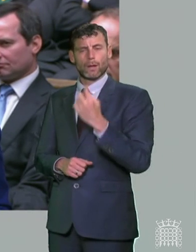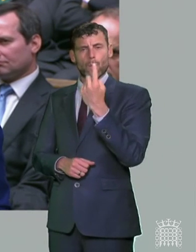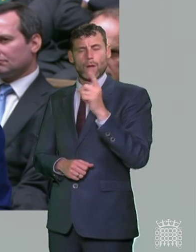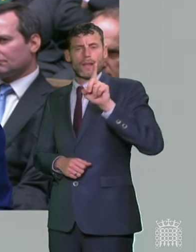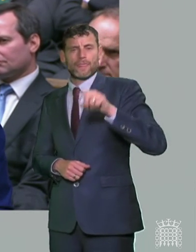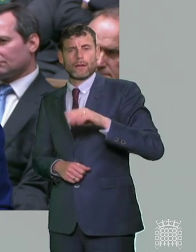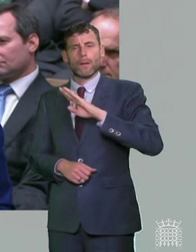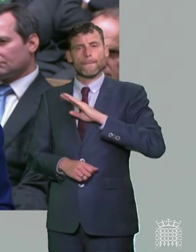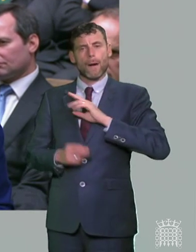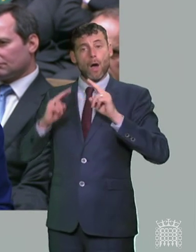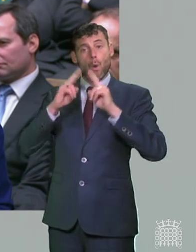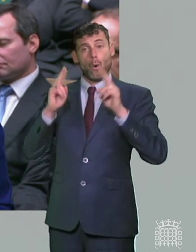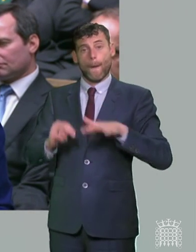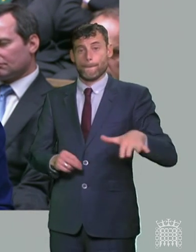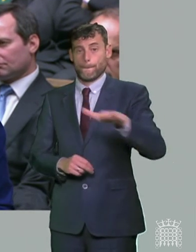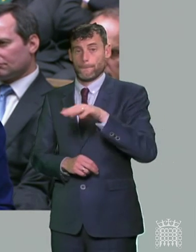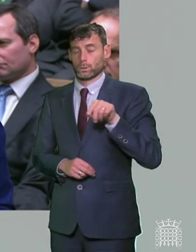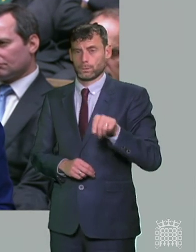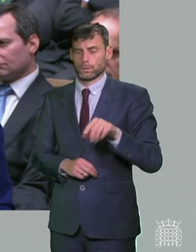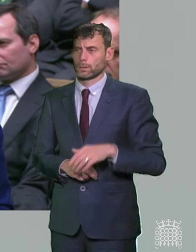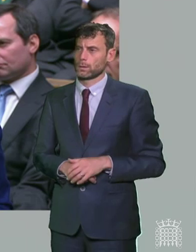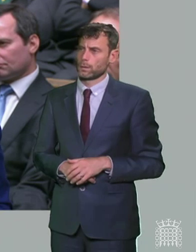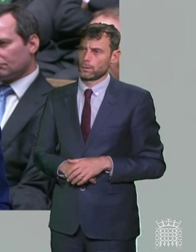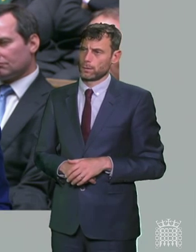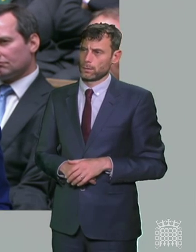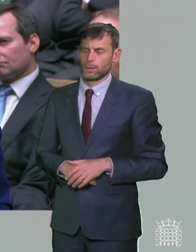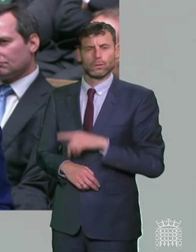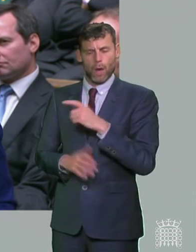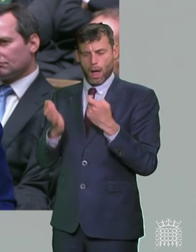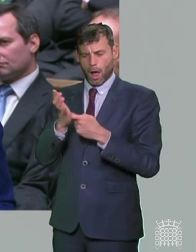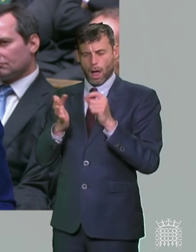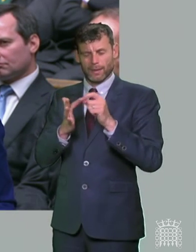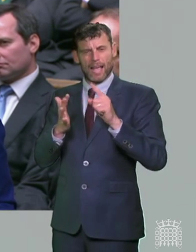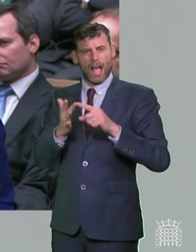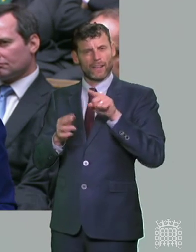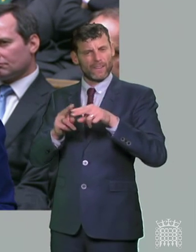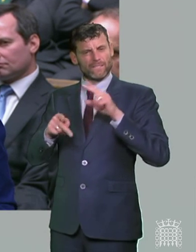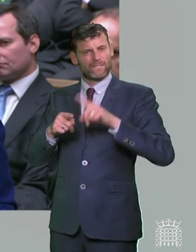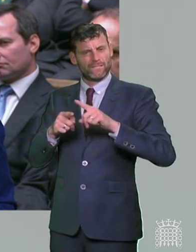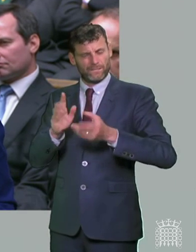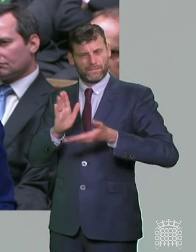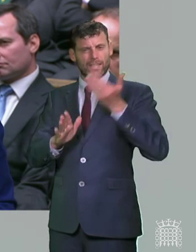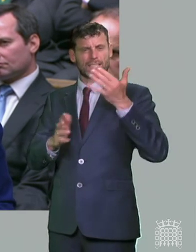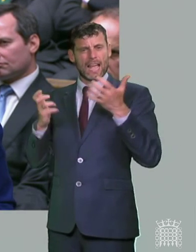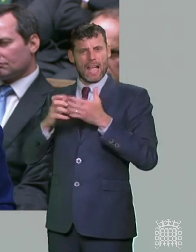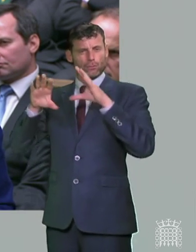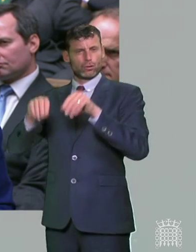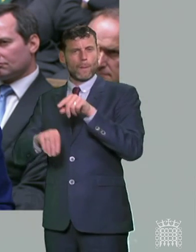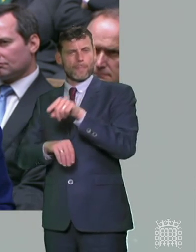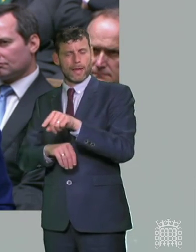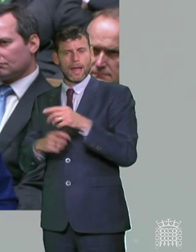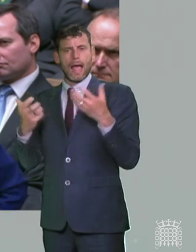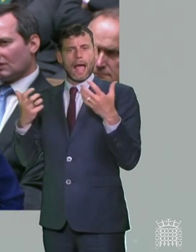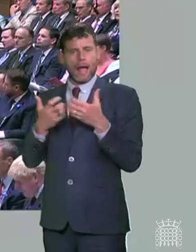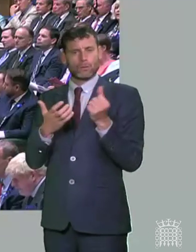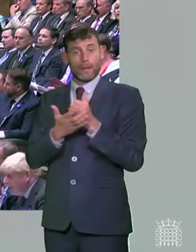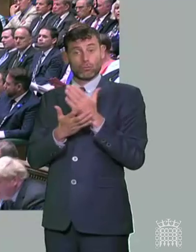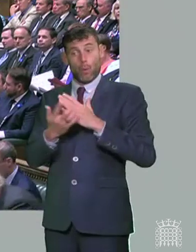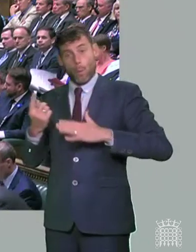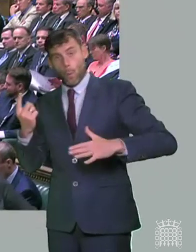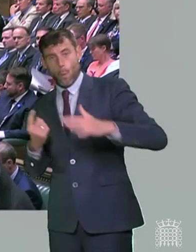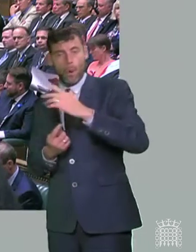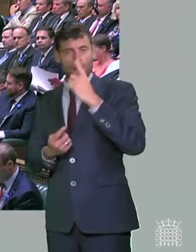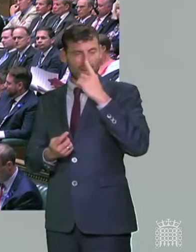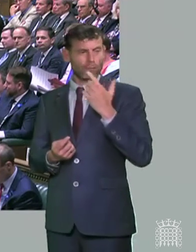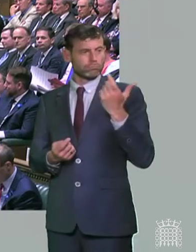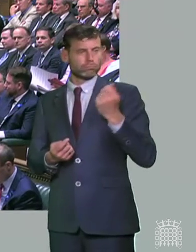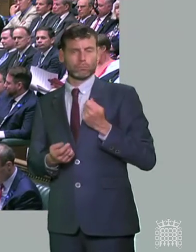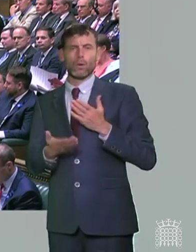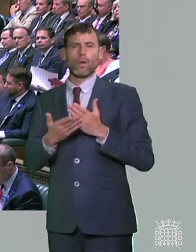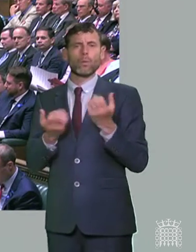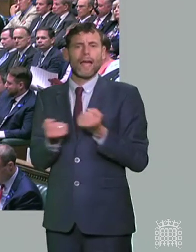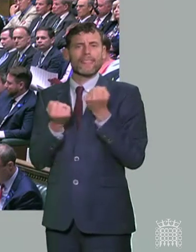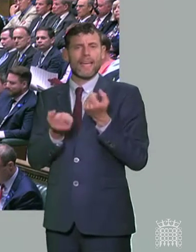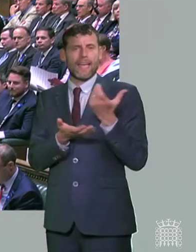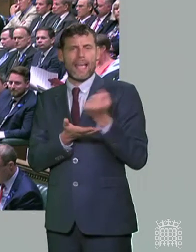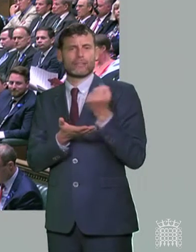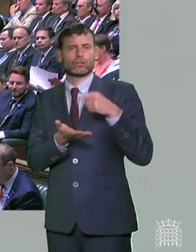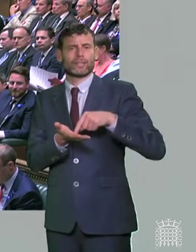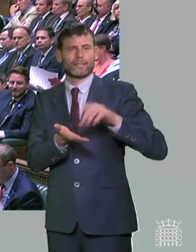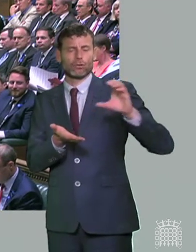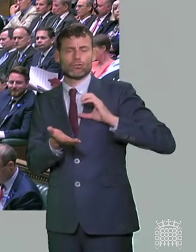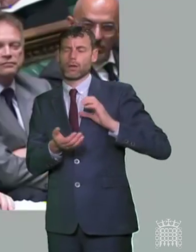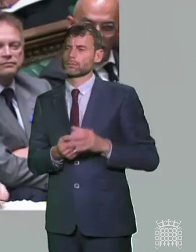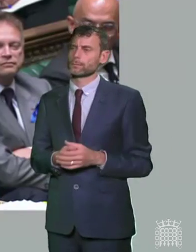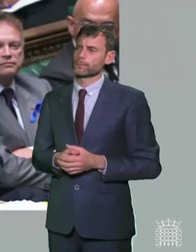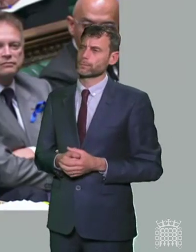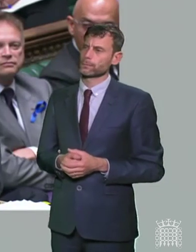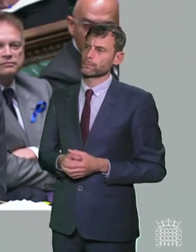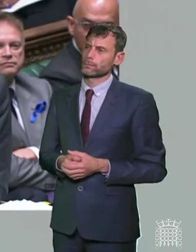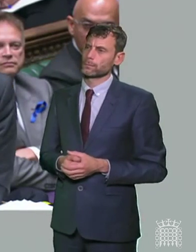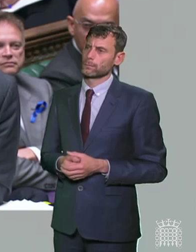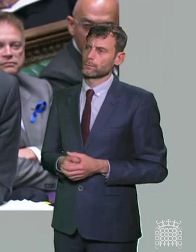When will the Government address the injustice of pitch fees determined by the retail prices index, and how will they ensure that all those residents can benefit from the energy grant?